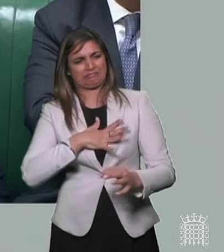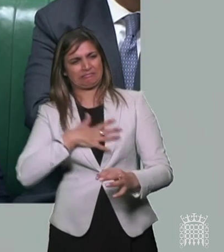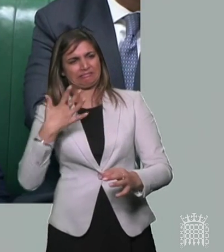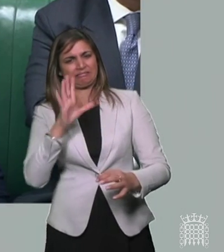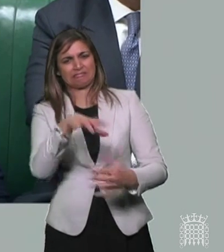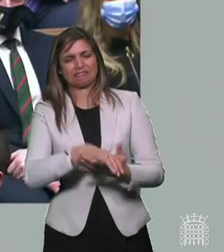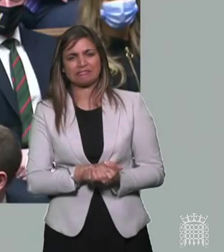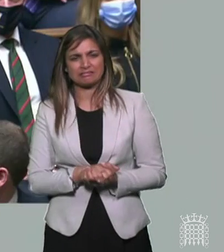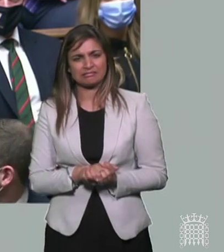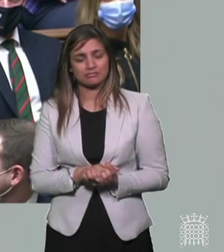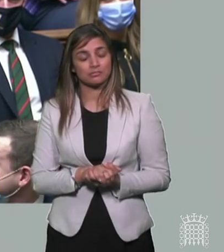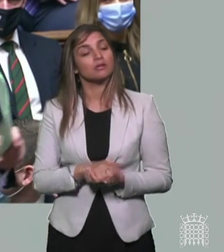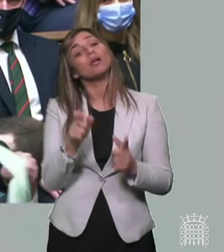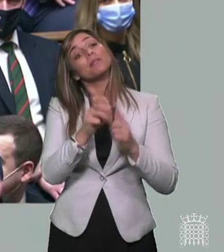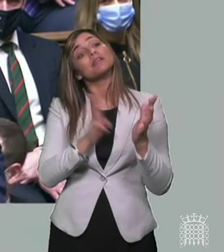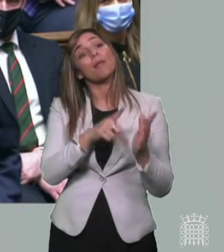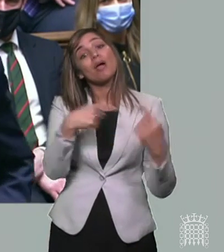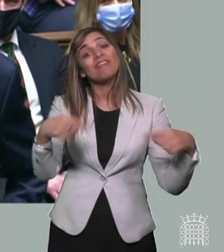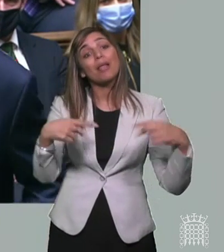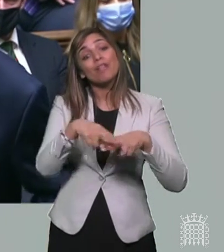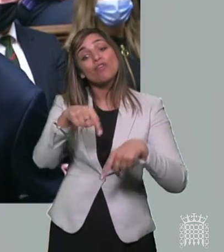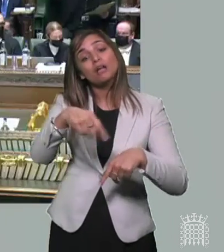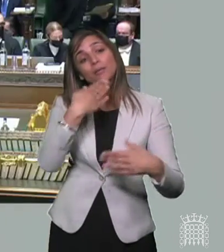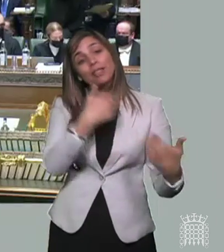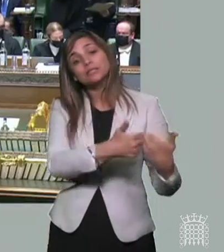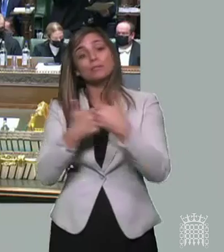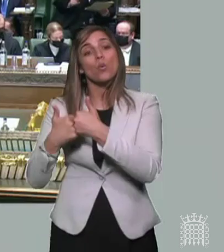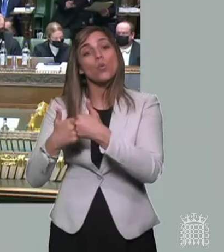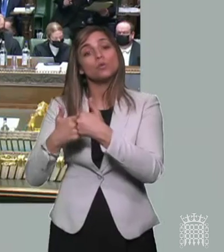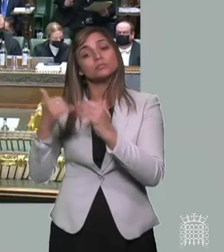Will the Prime Minister, if he is free on Friday, come along and support the Bill?